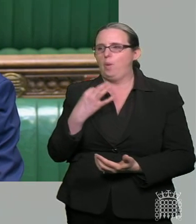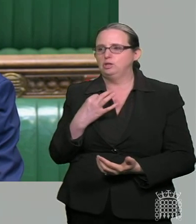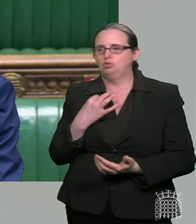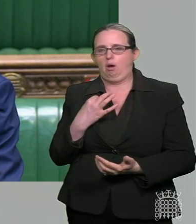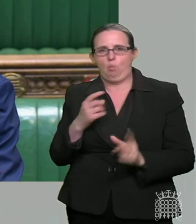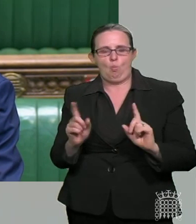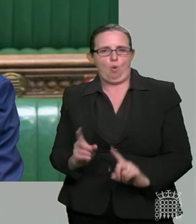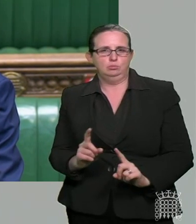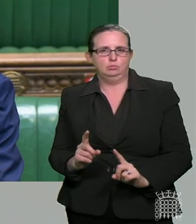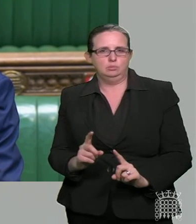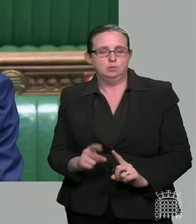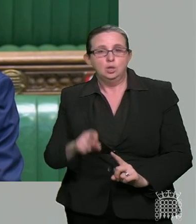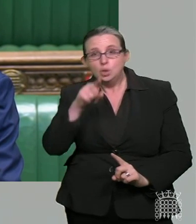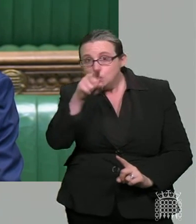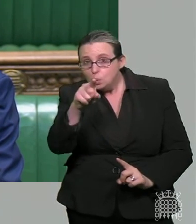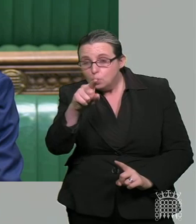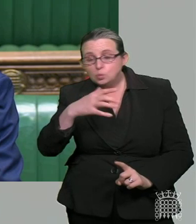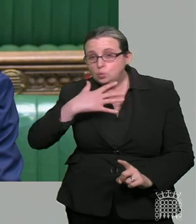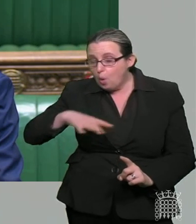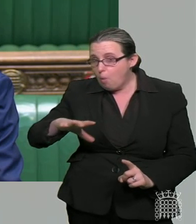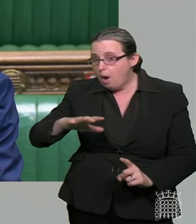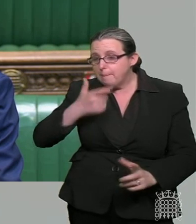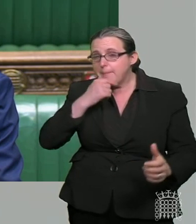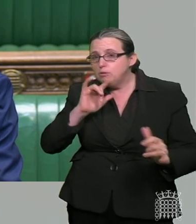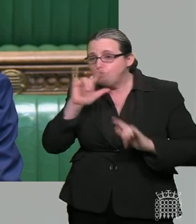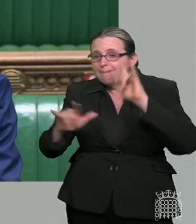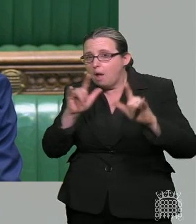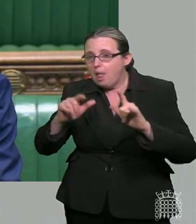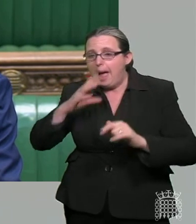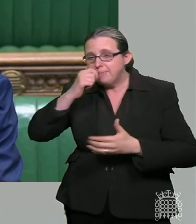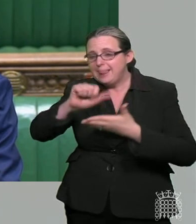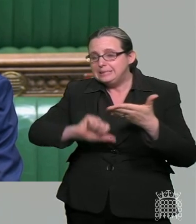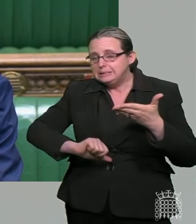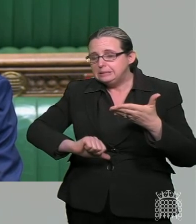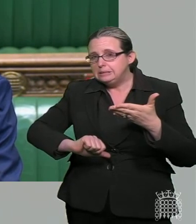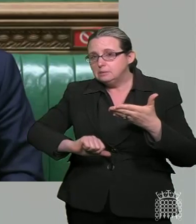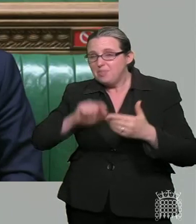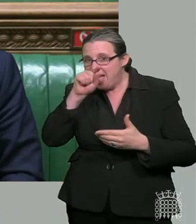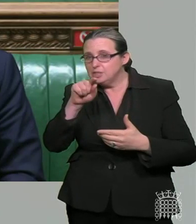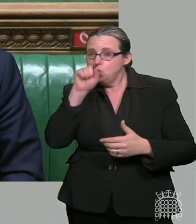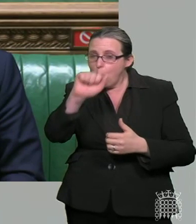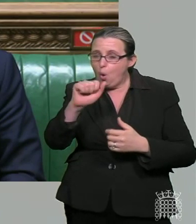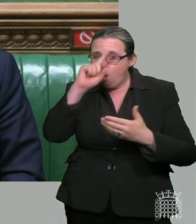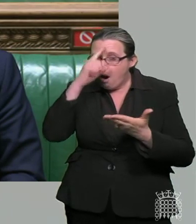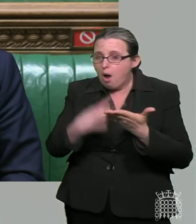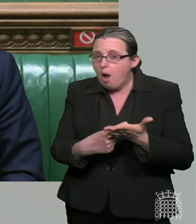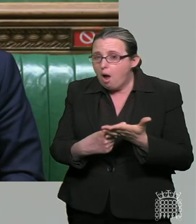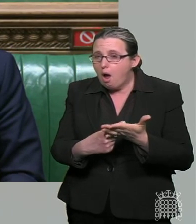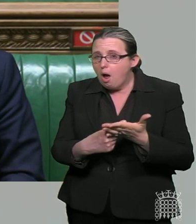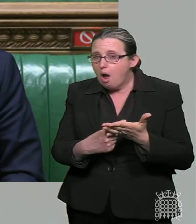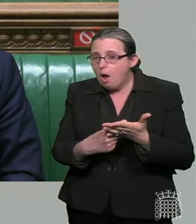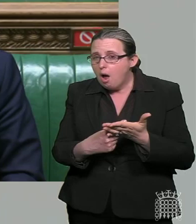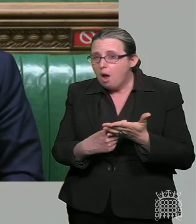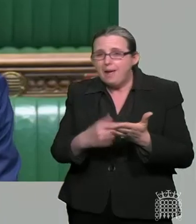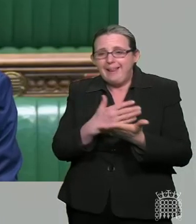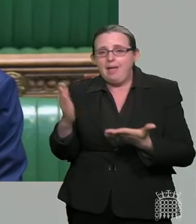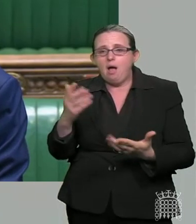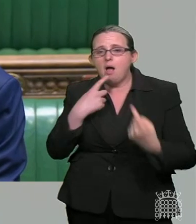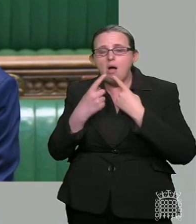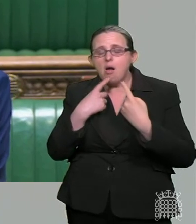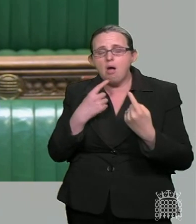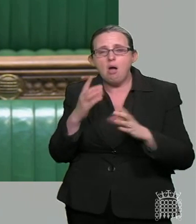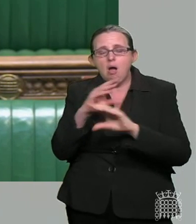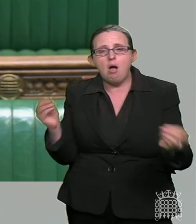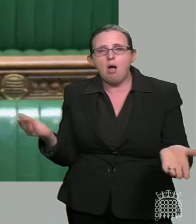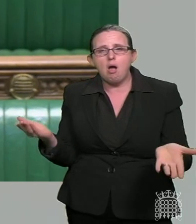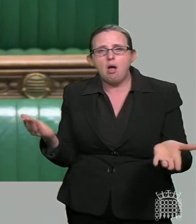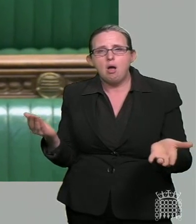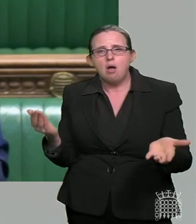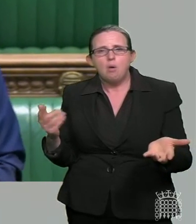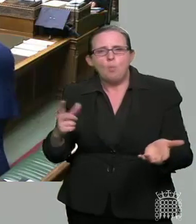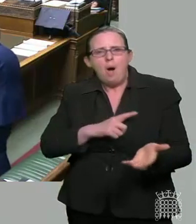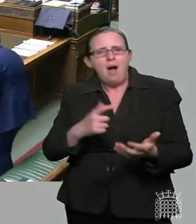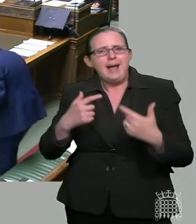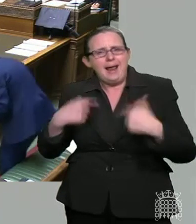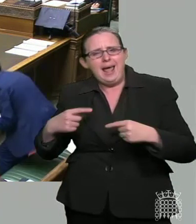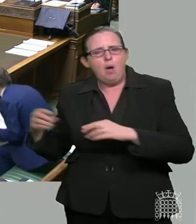If he does not want people to travel to amber list countries, if that is his position, why has he made it easier for them to do so?